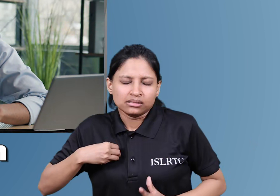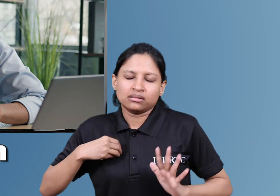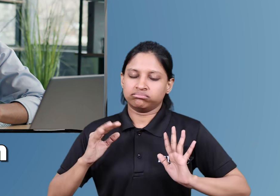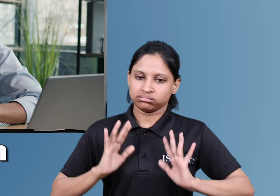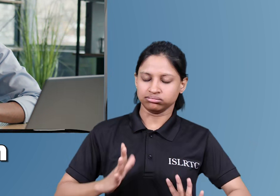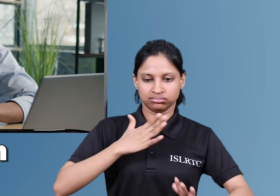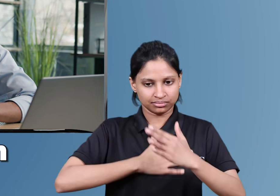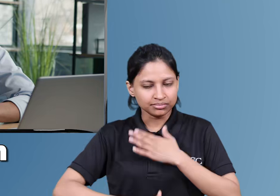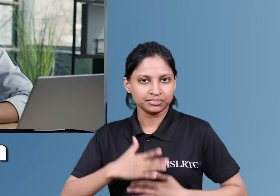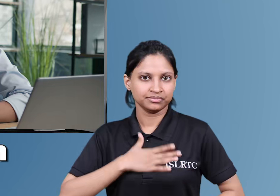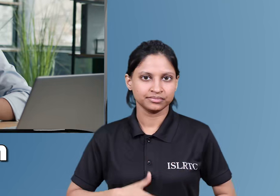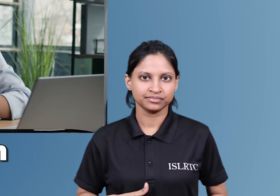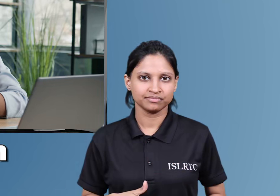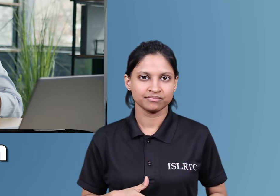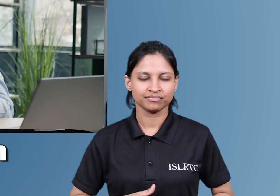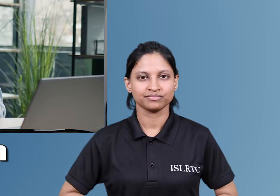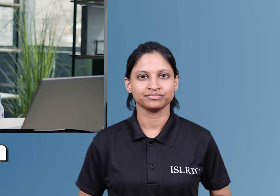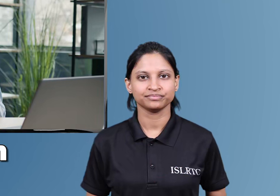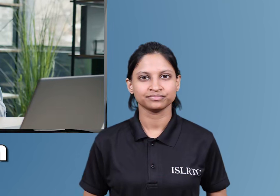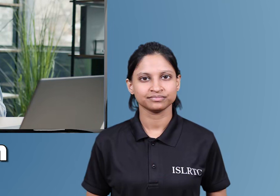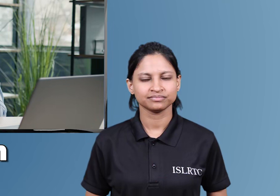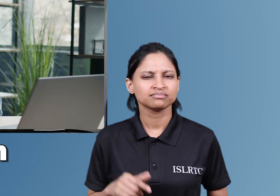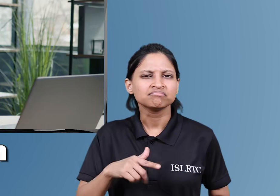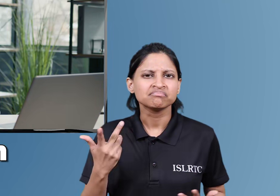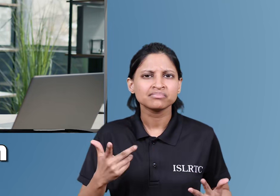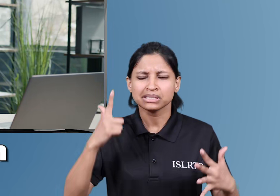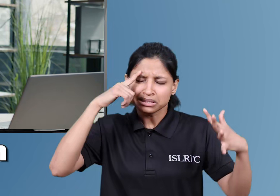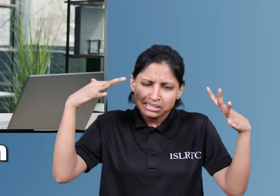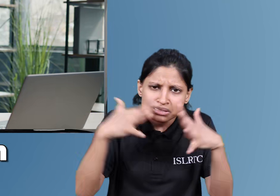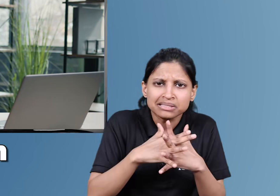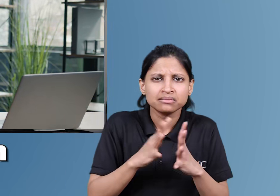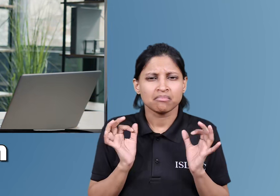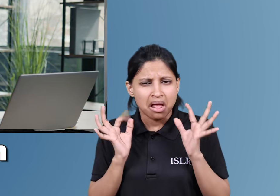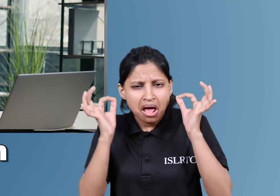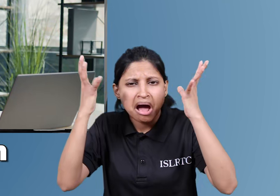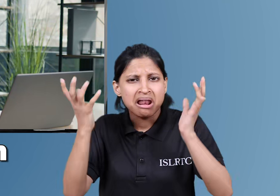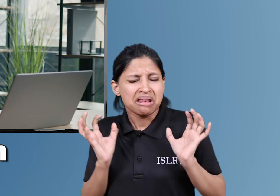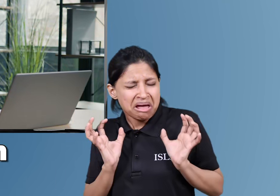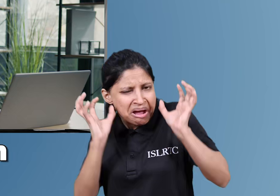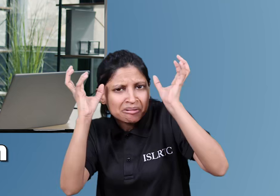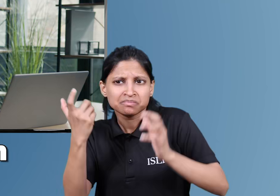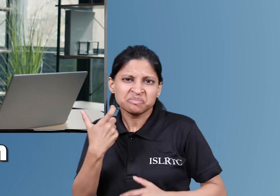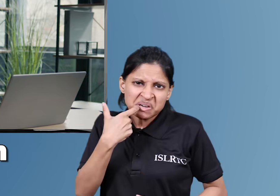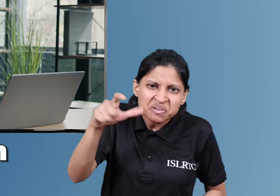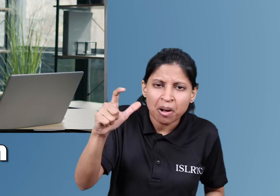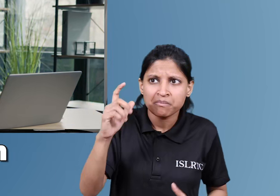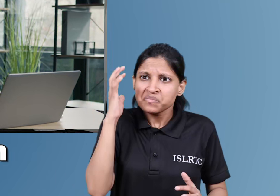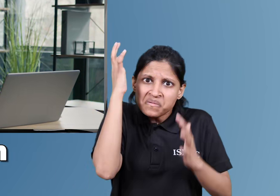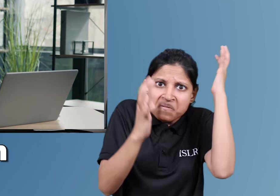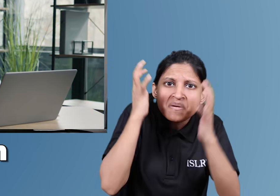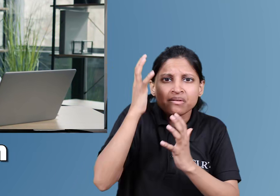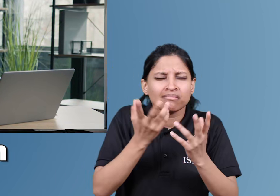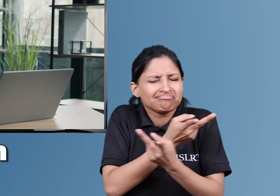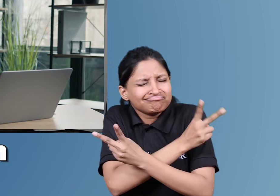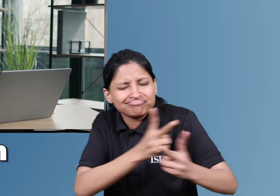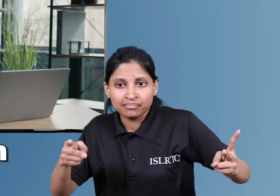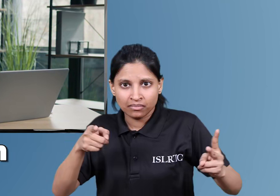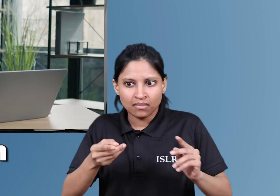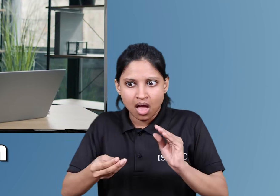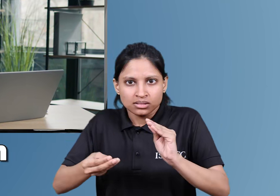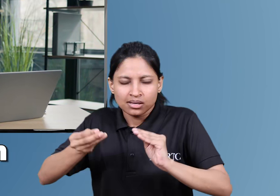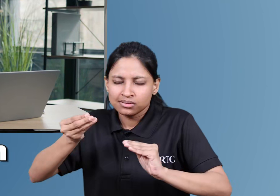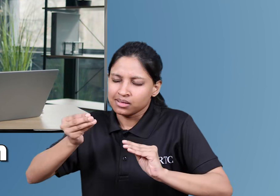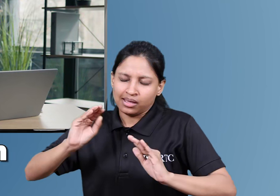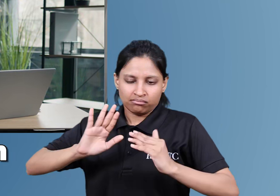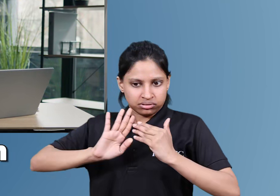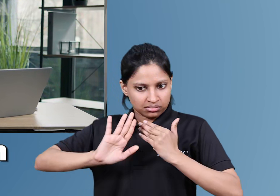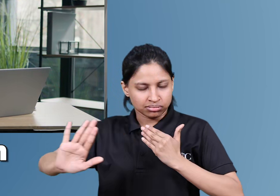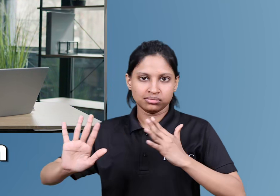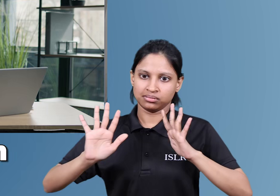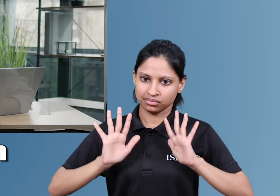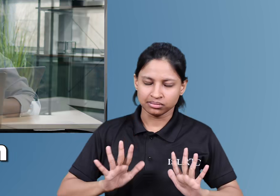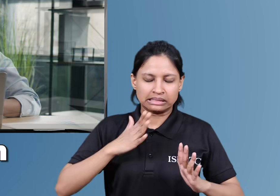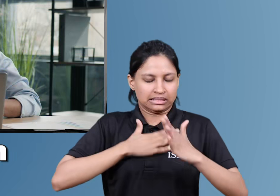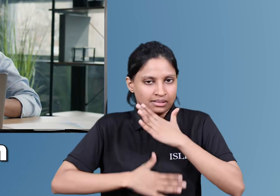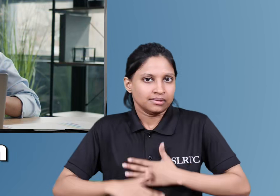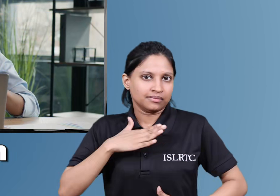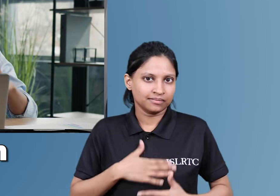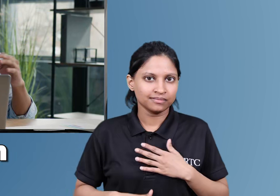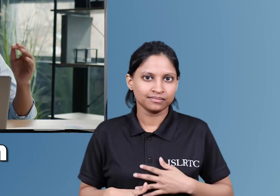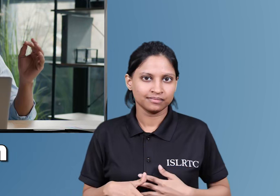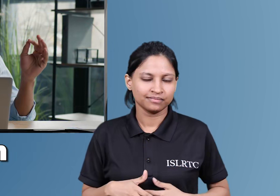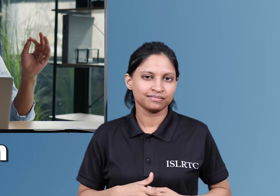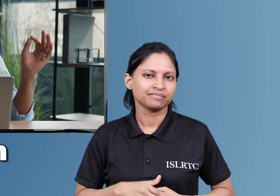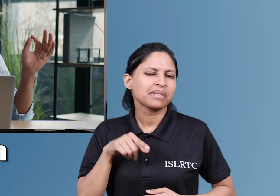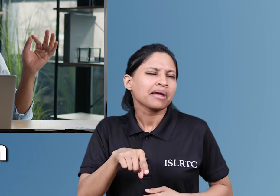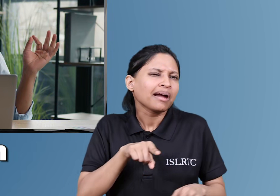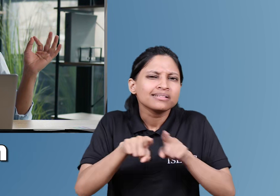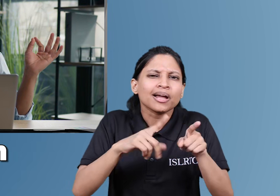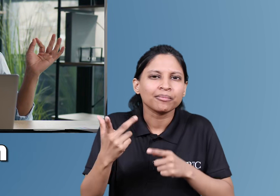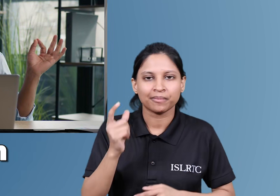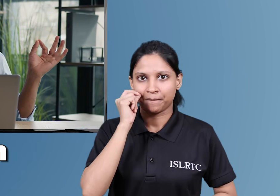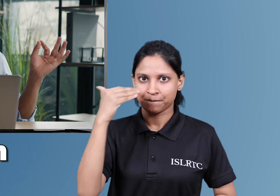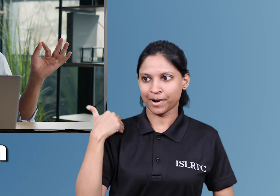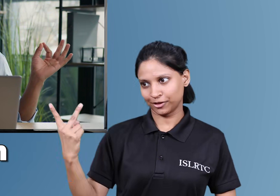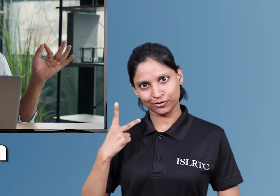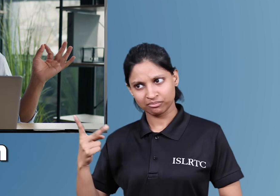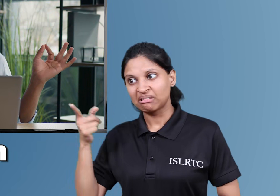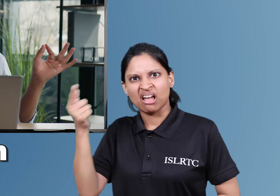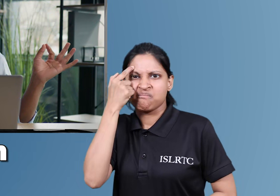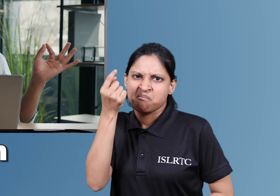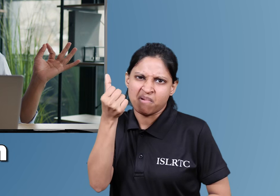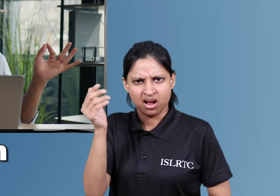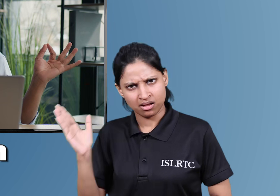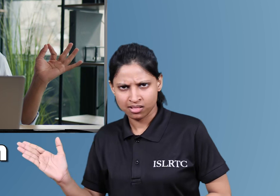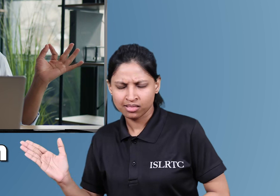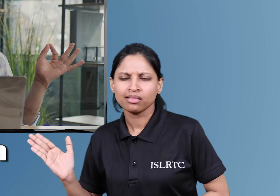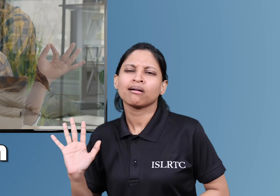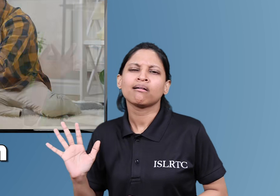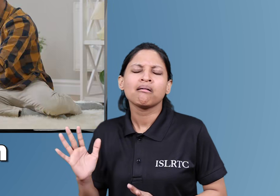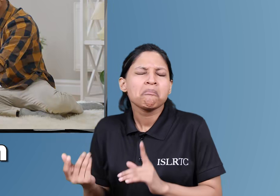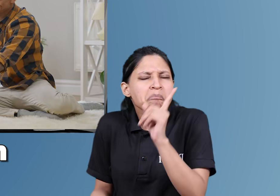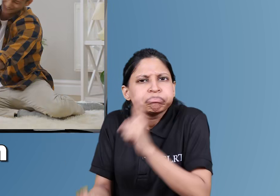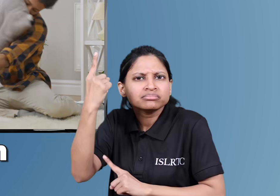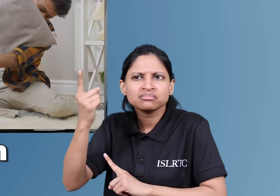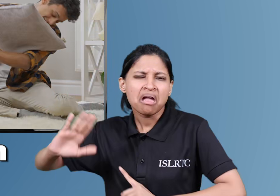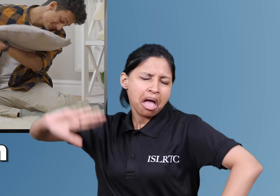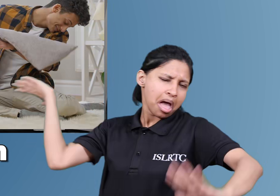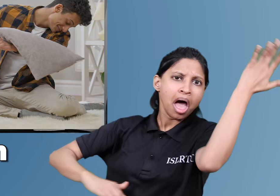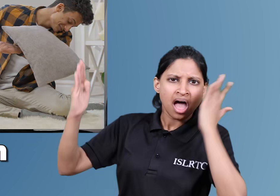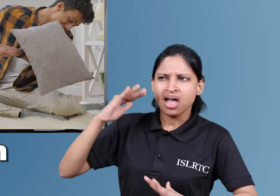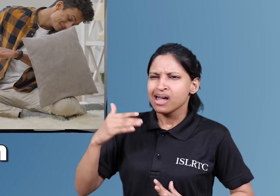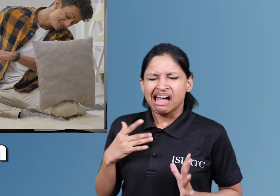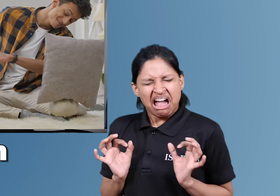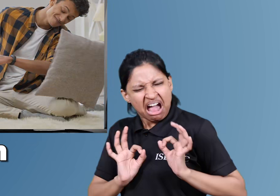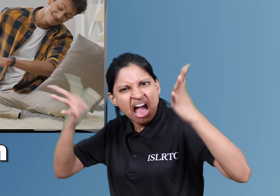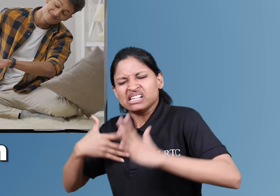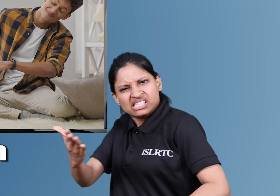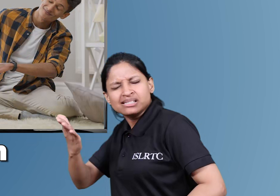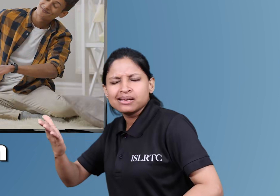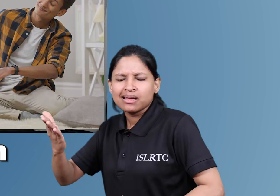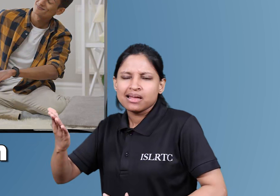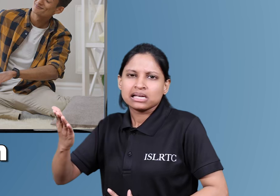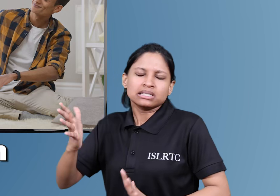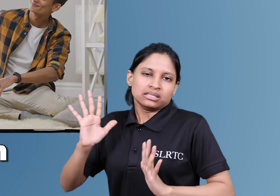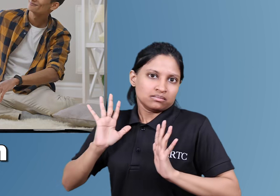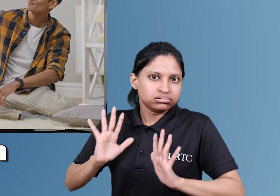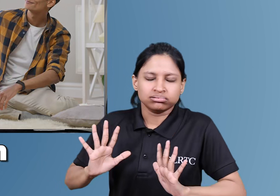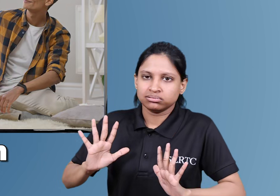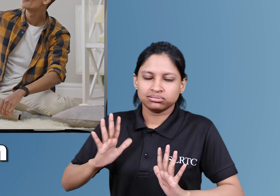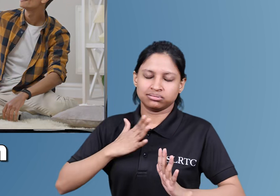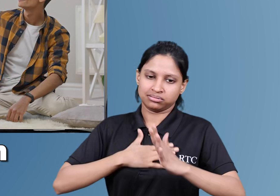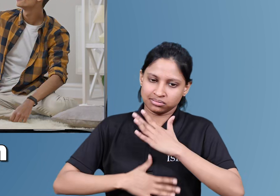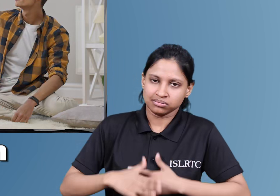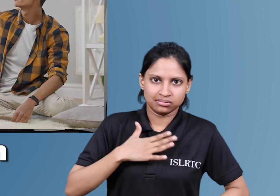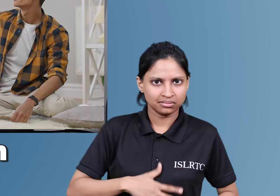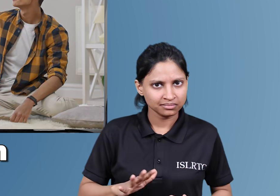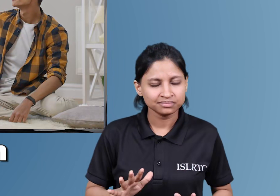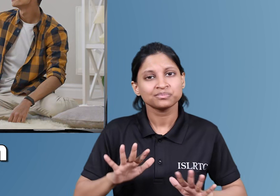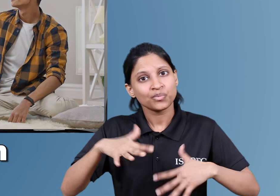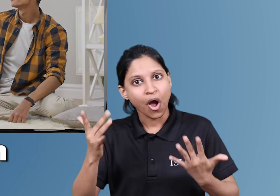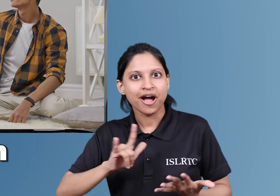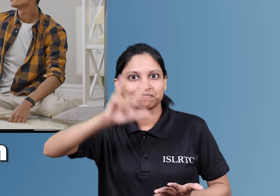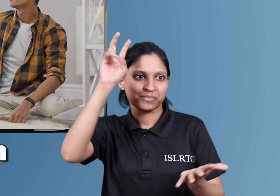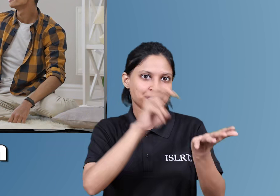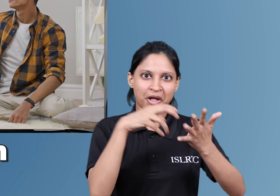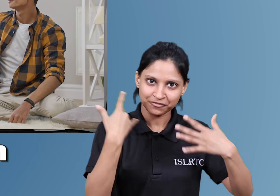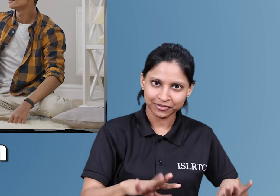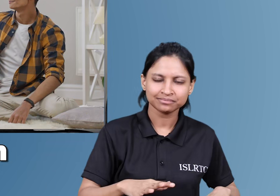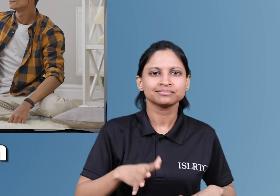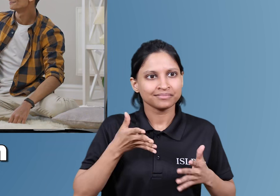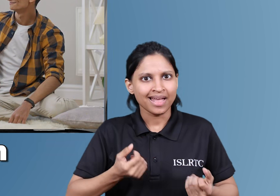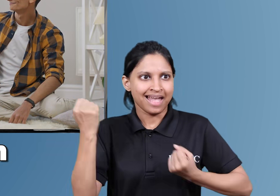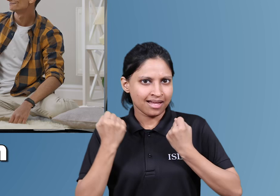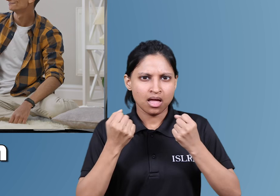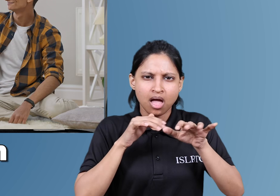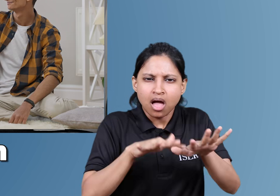Stoicism Stoicism teaches that instead of becoming upset, worried, angry, or stressed, one should strive to remain calm. For example, if my brother, who is mentally unstable, starts hitting me for no reason, I should try to understand the situation and remain calm,